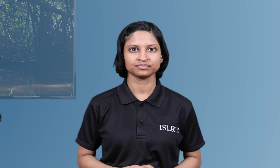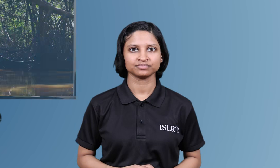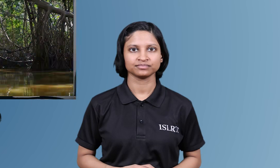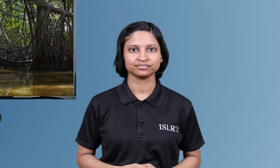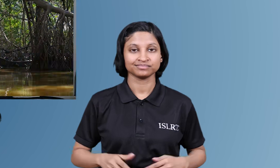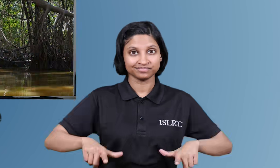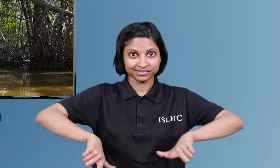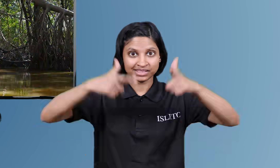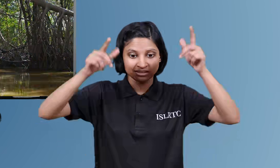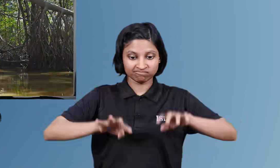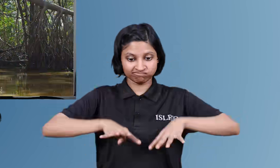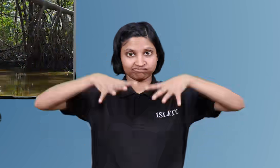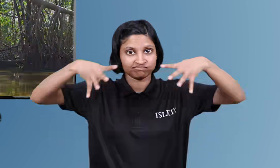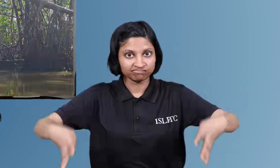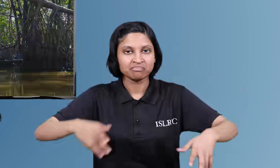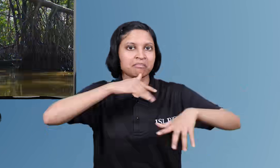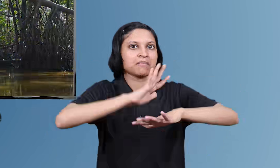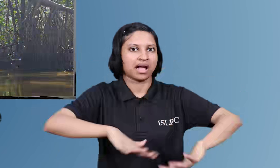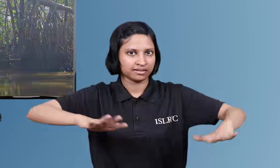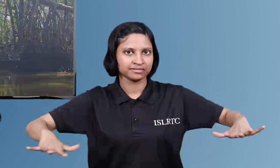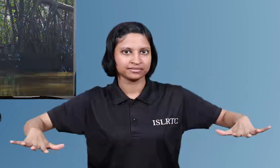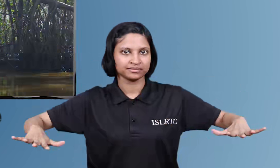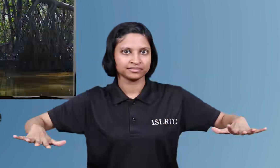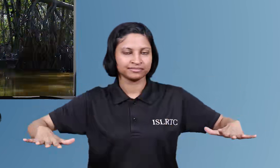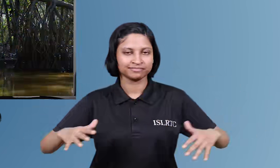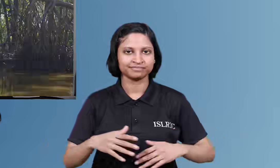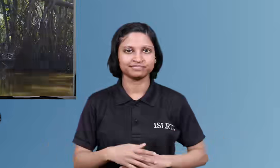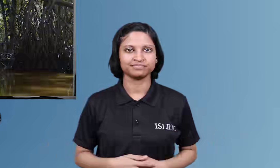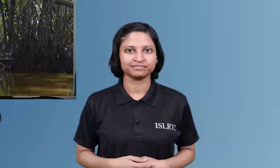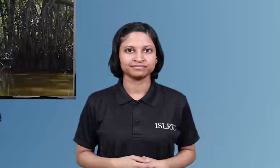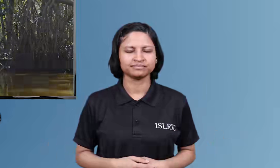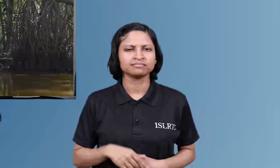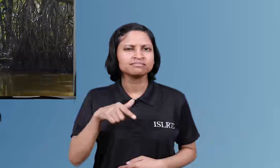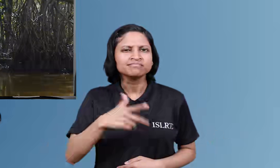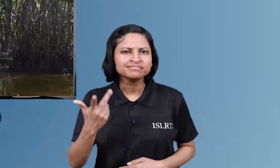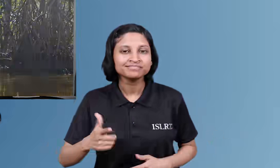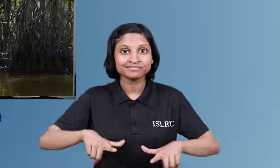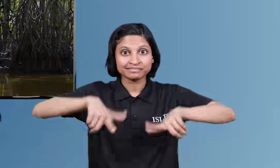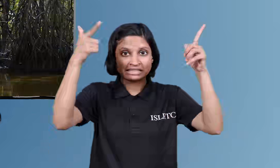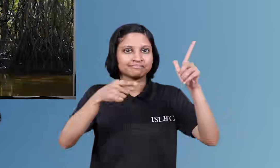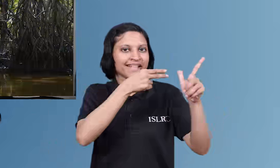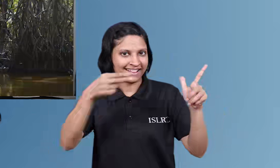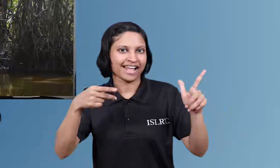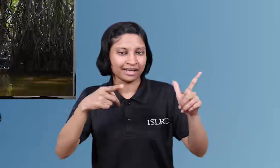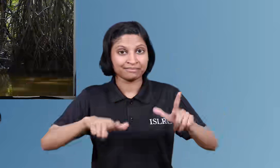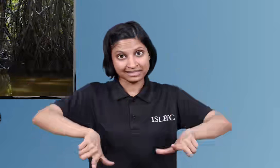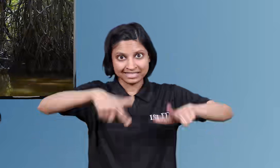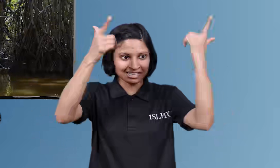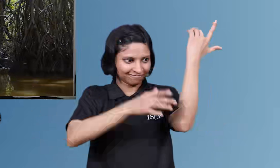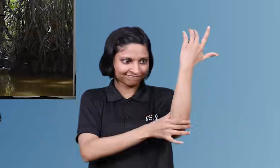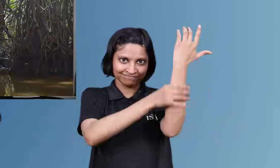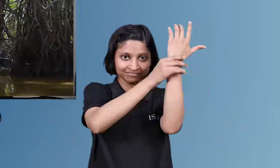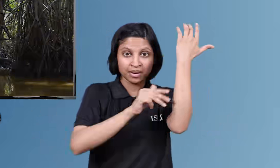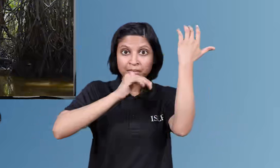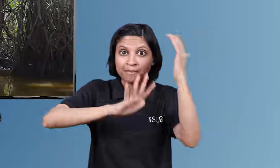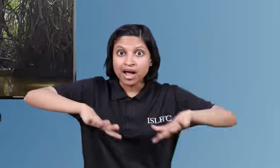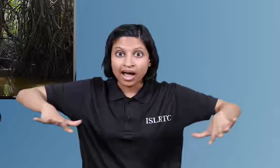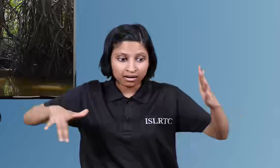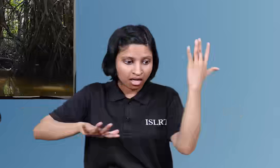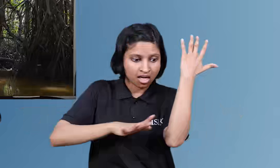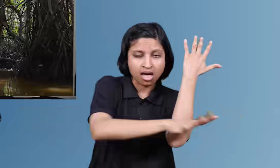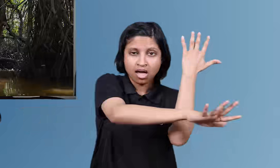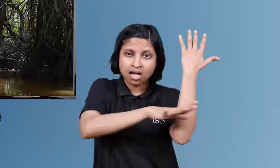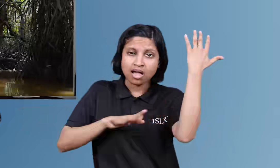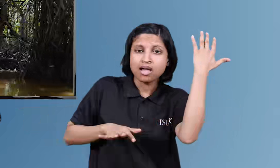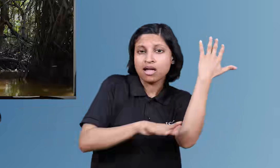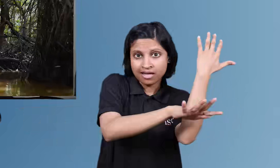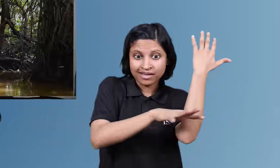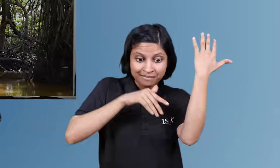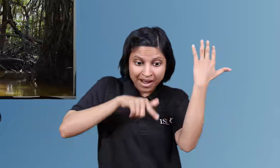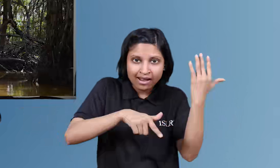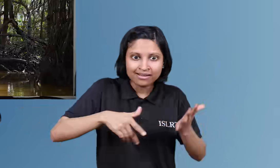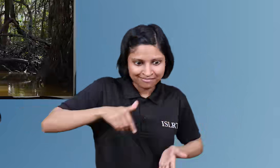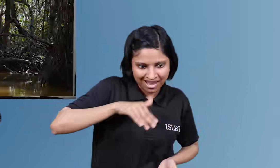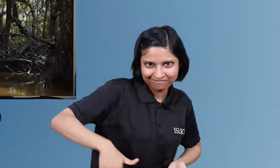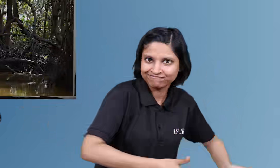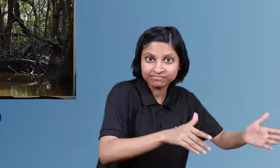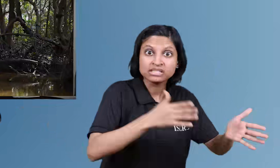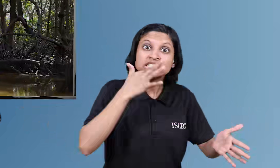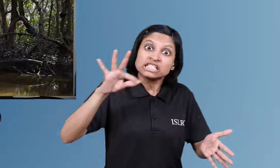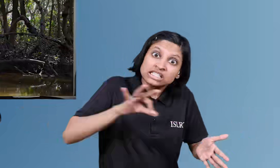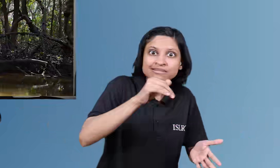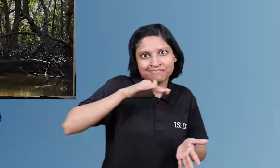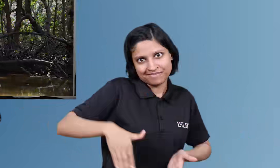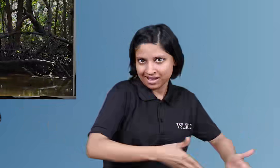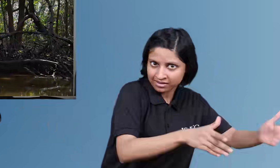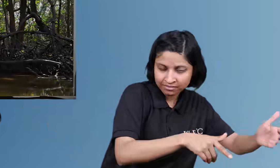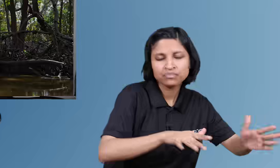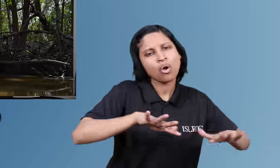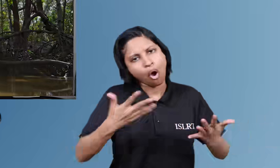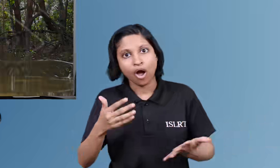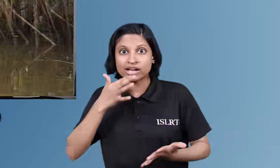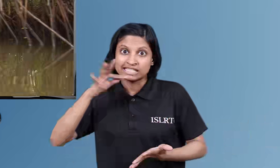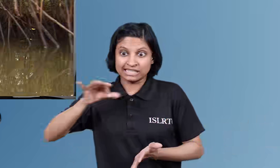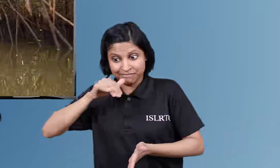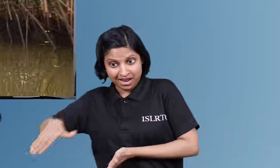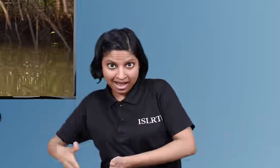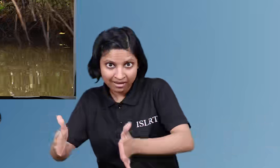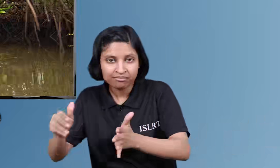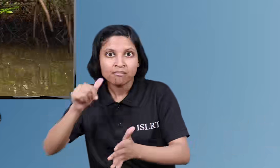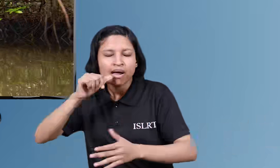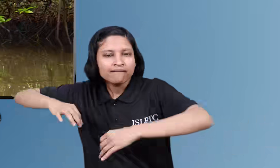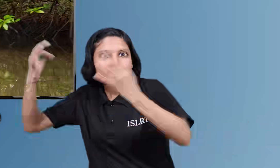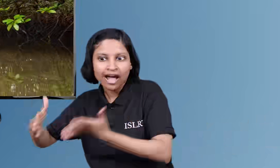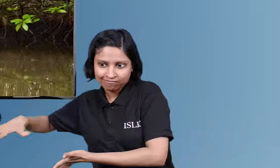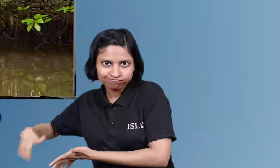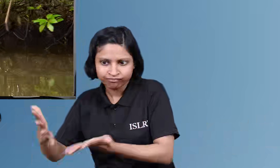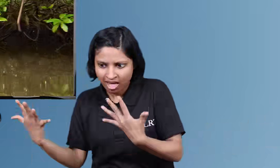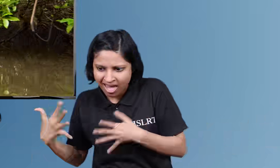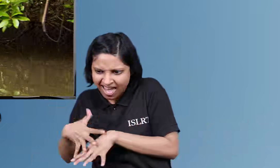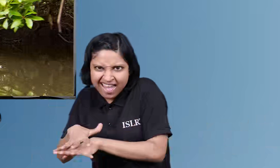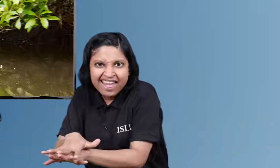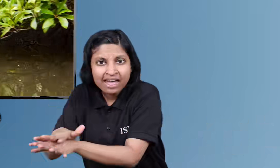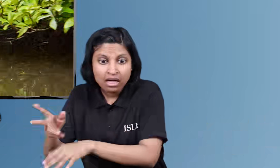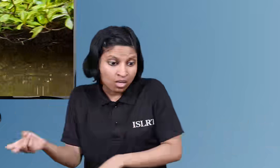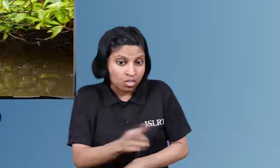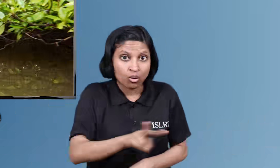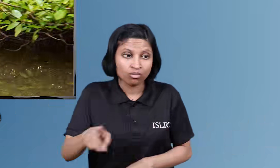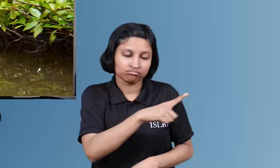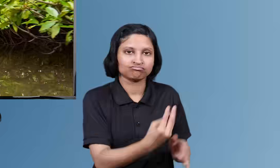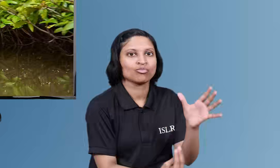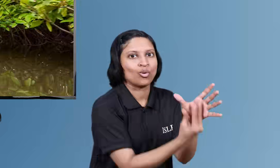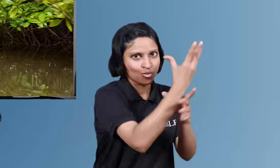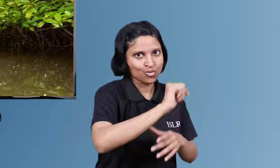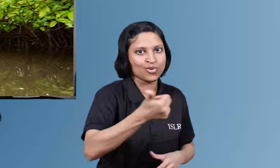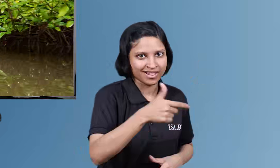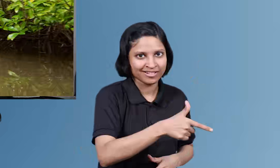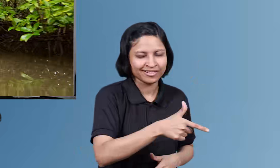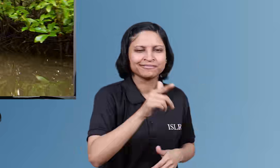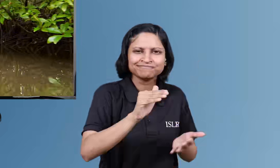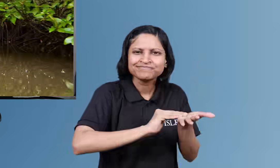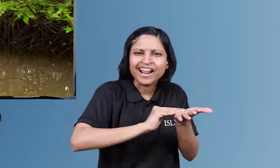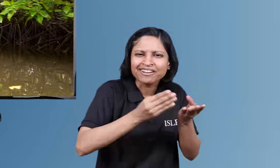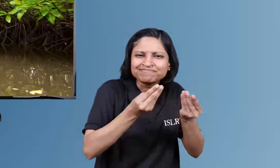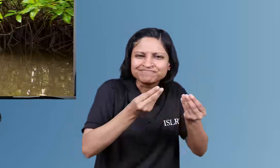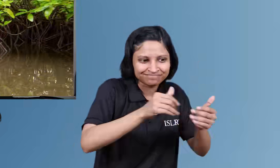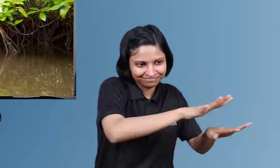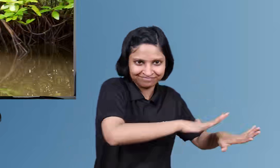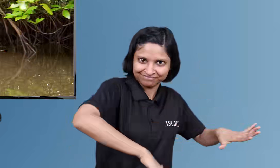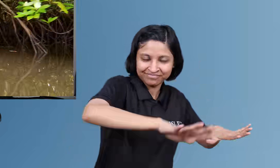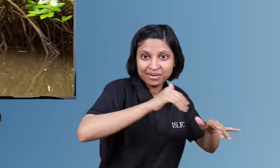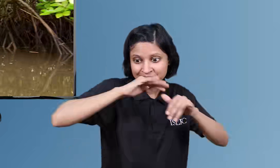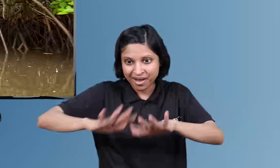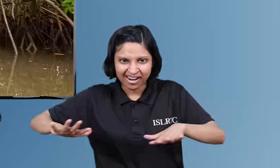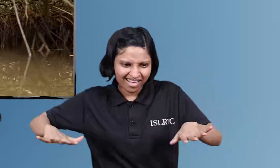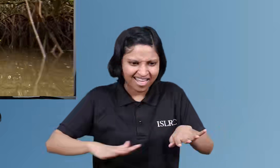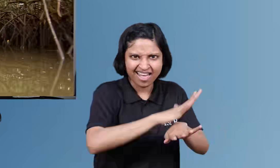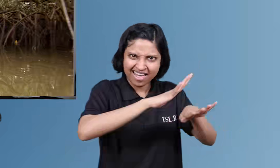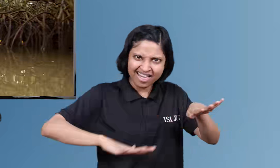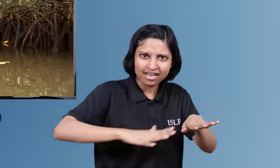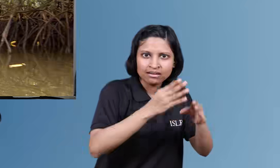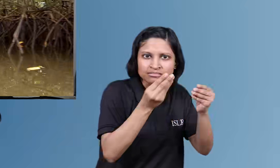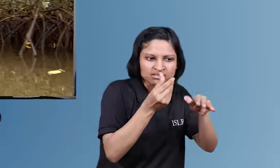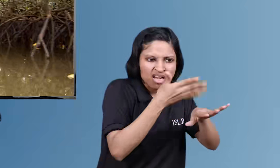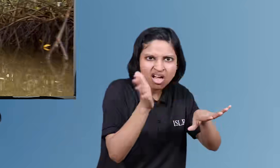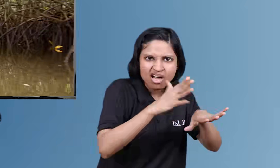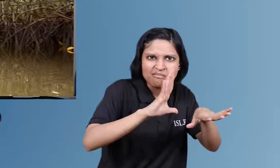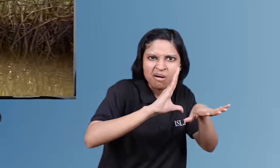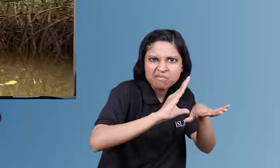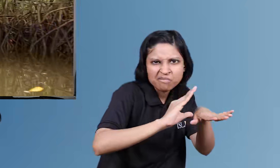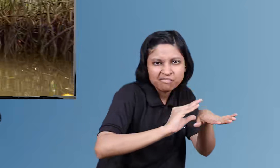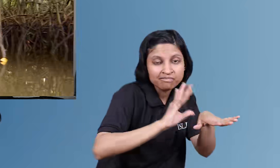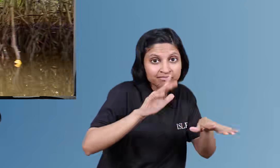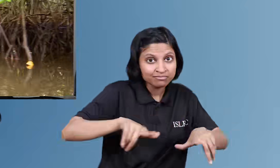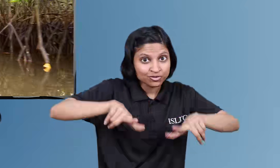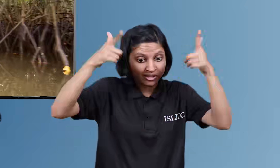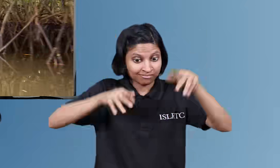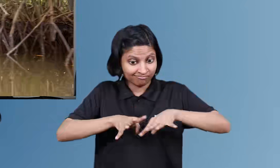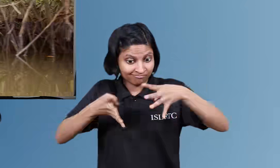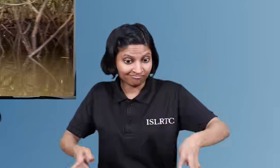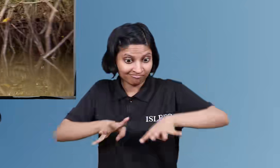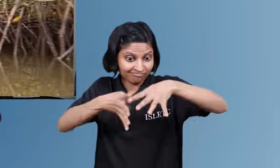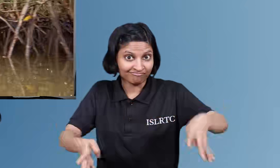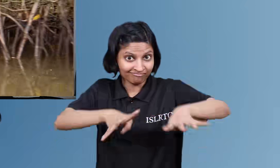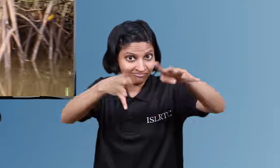Mangrove A mangrove is a type of tree that grows in areas with salty or brackish water. It has special roots